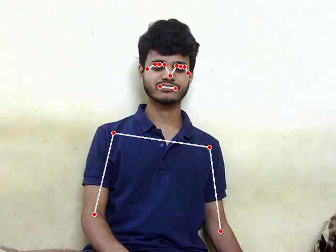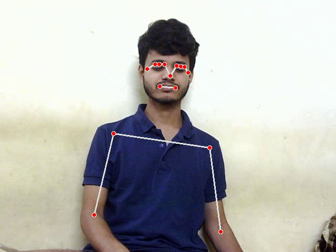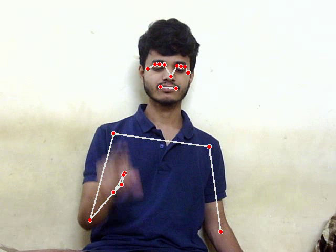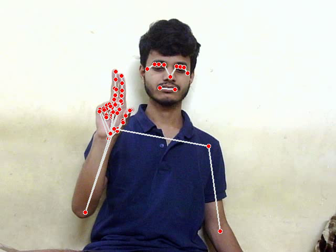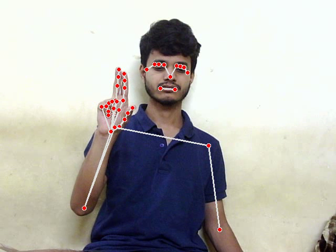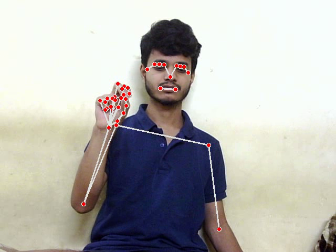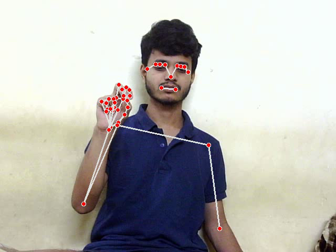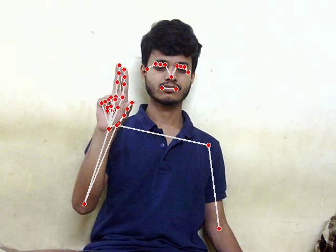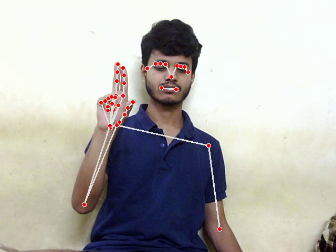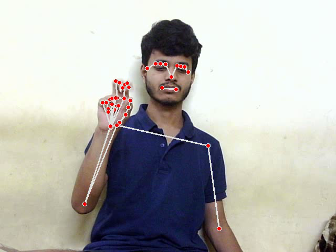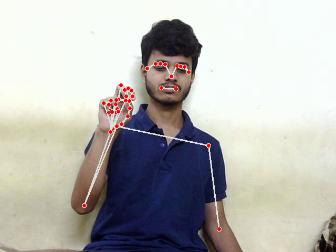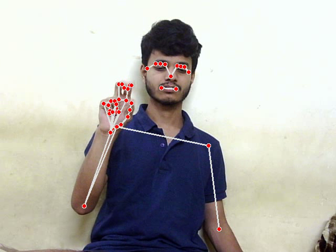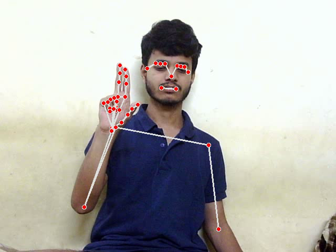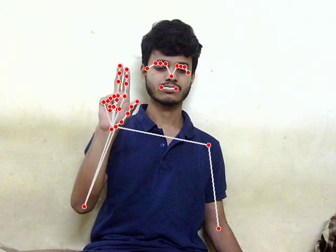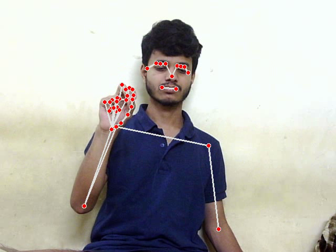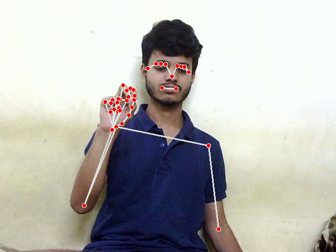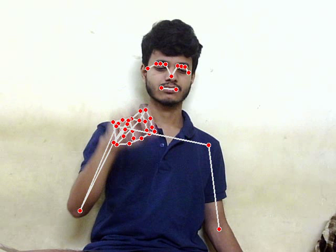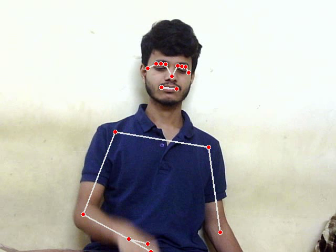no